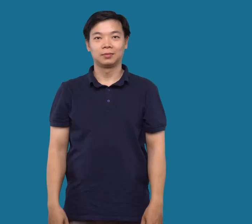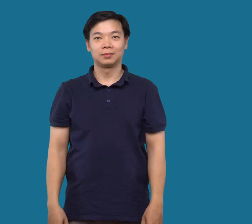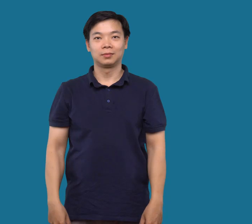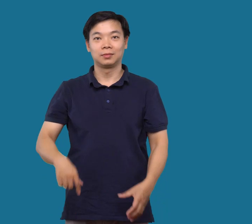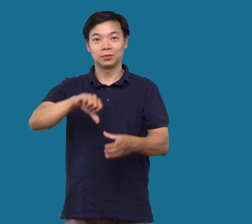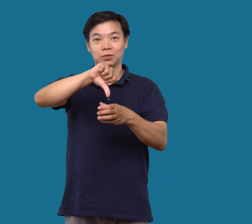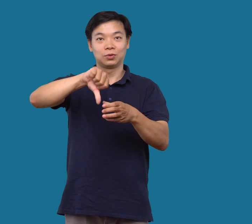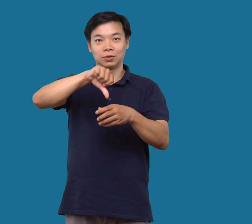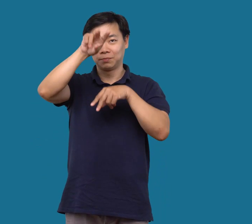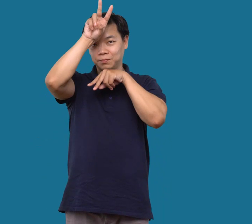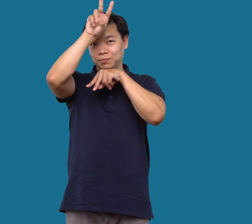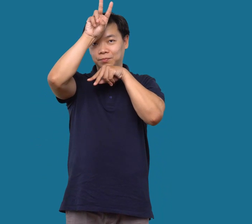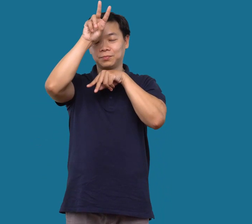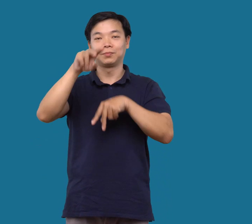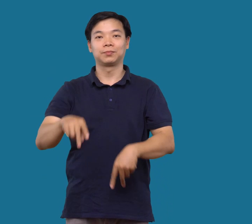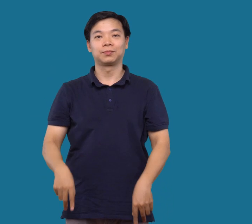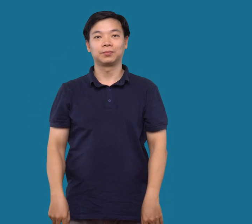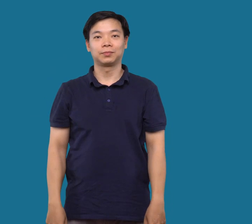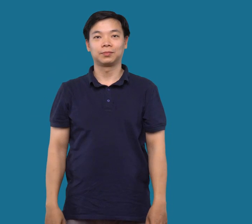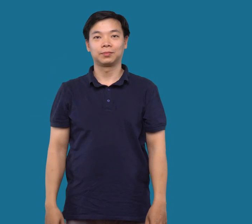sữa dê